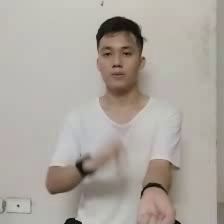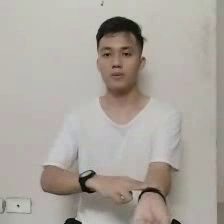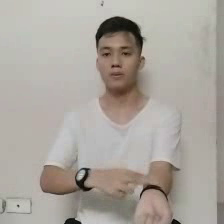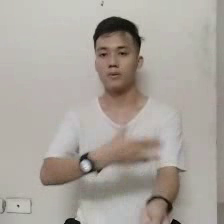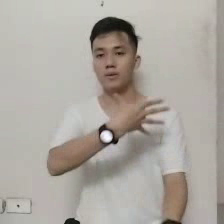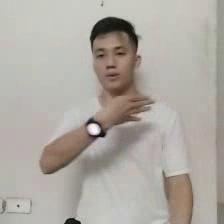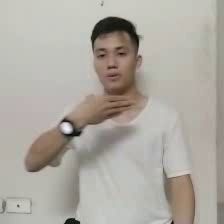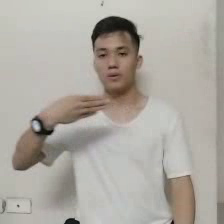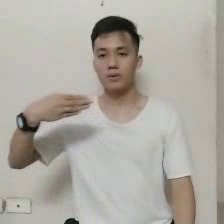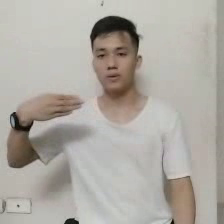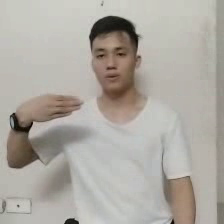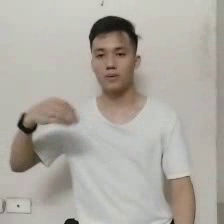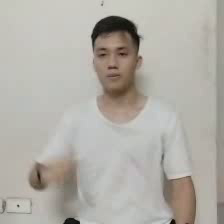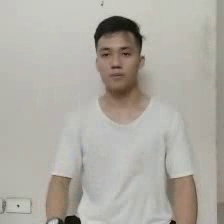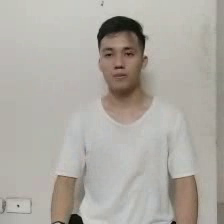Lây bệnh